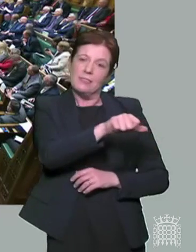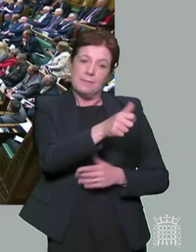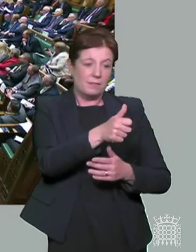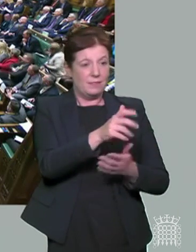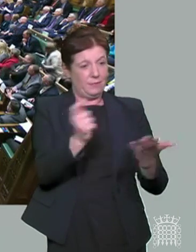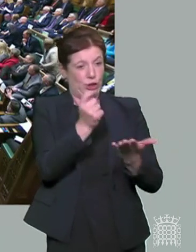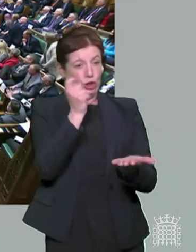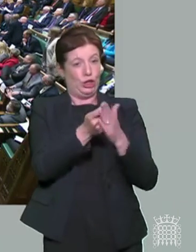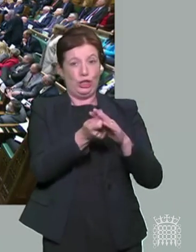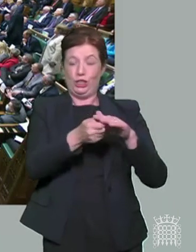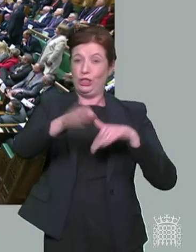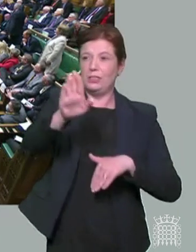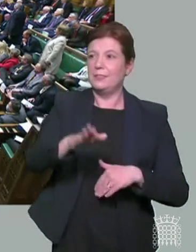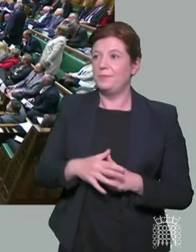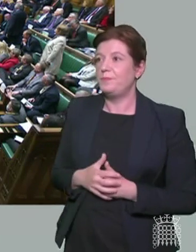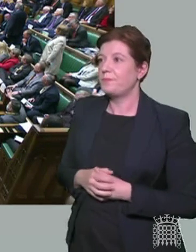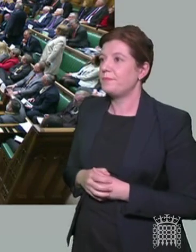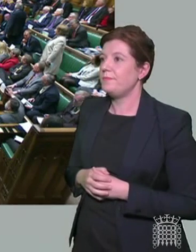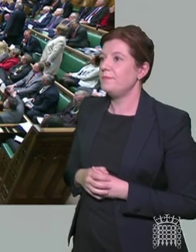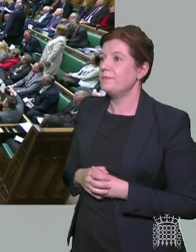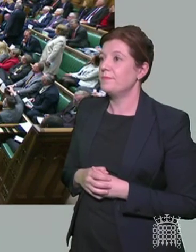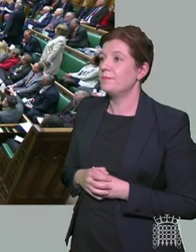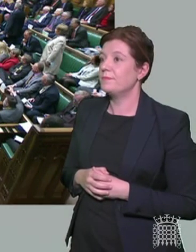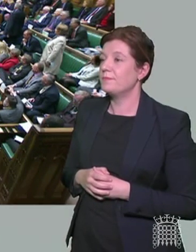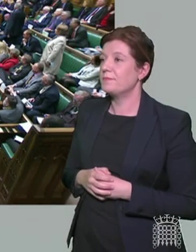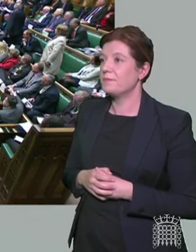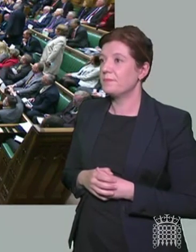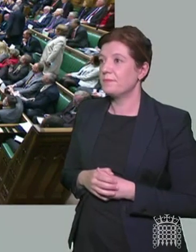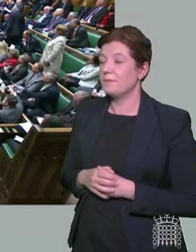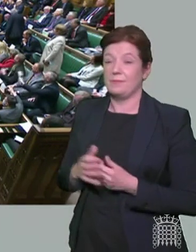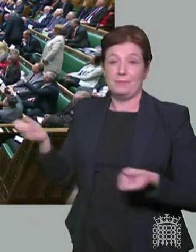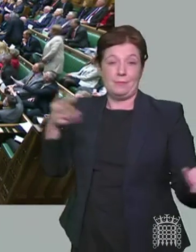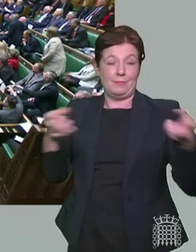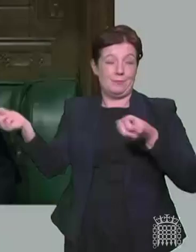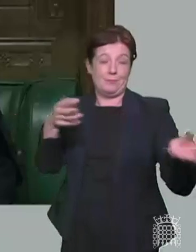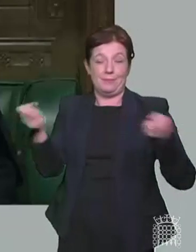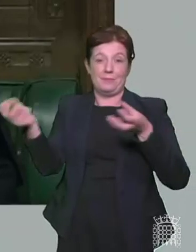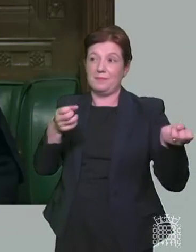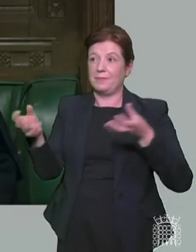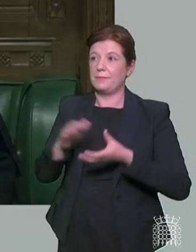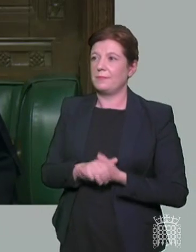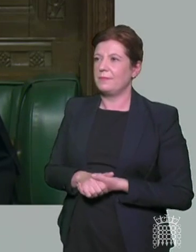That is not a withdrawal.